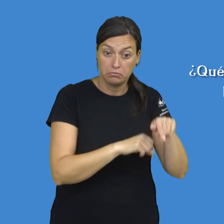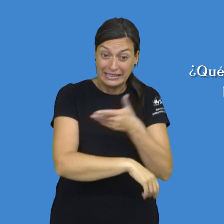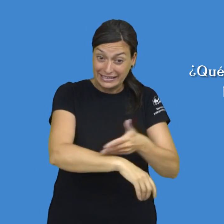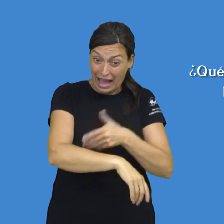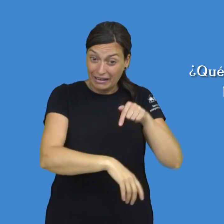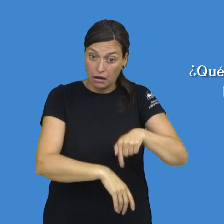sangre